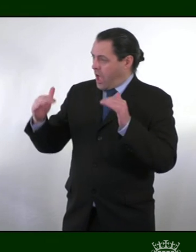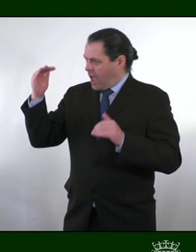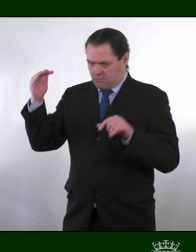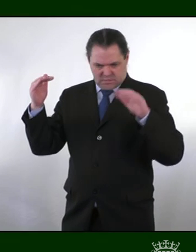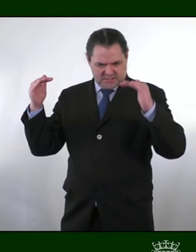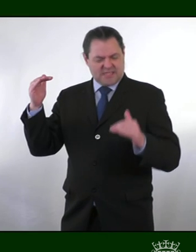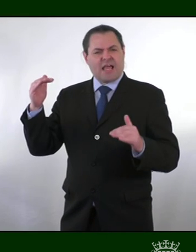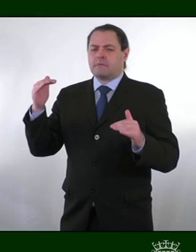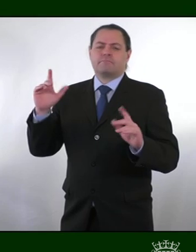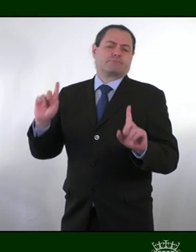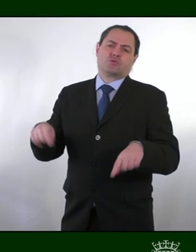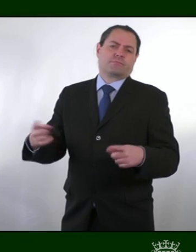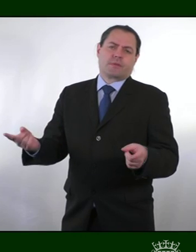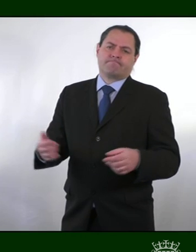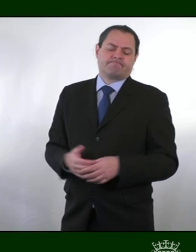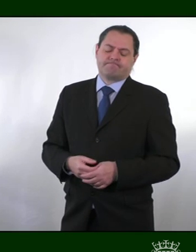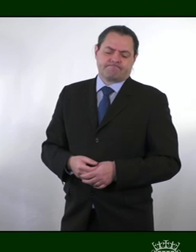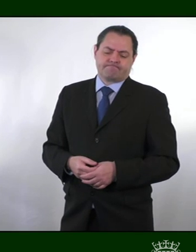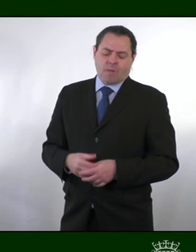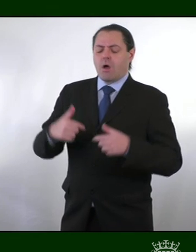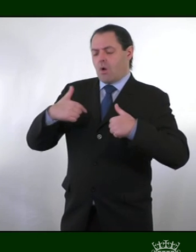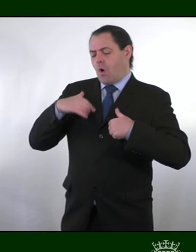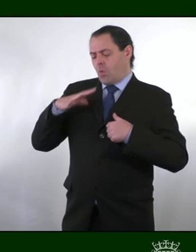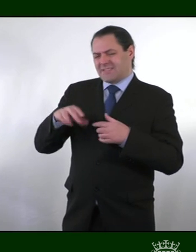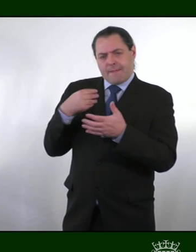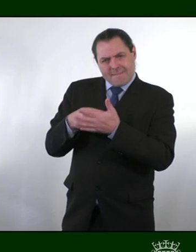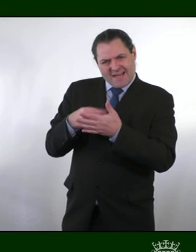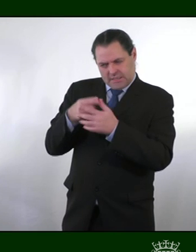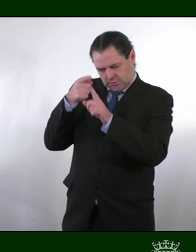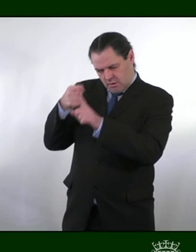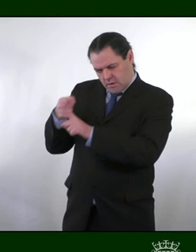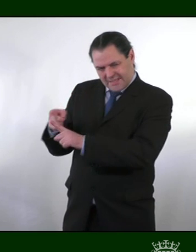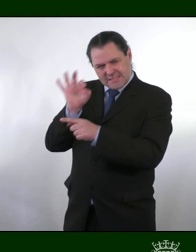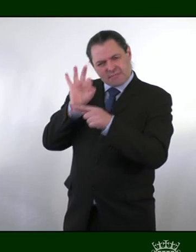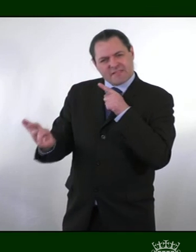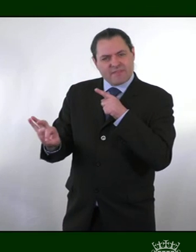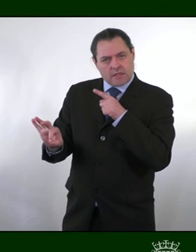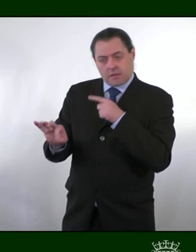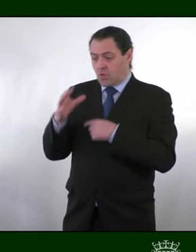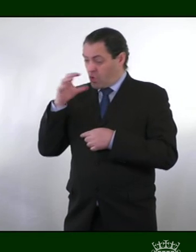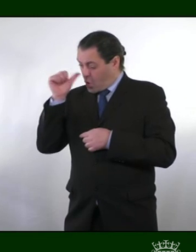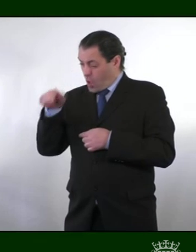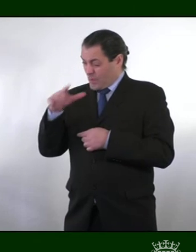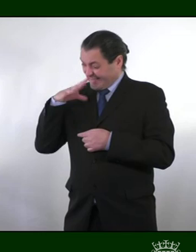Instead, we are targeting our resources at those who need it most.